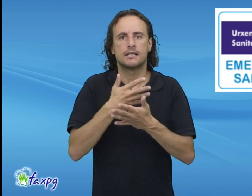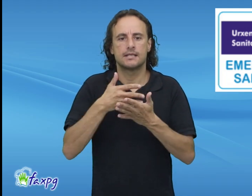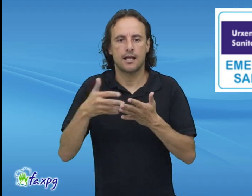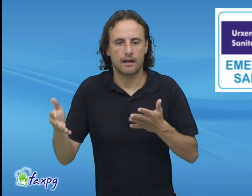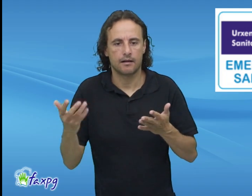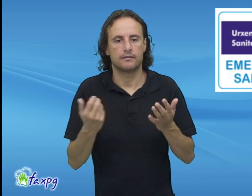sangre